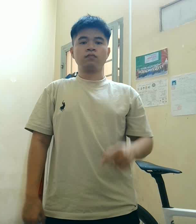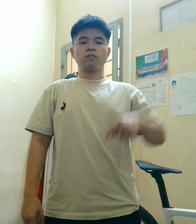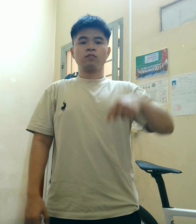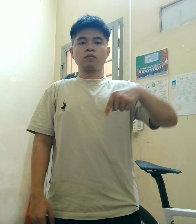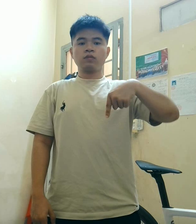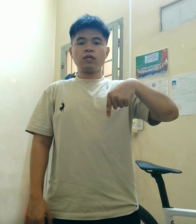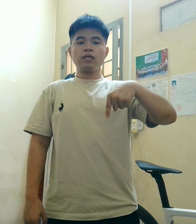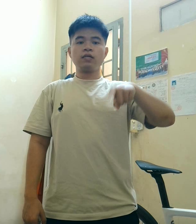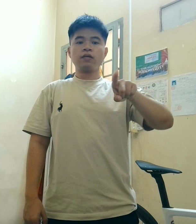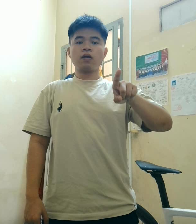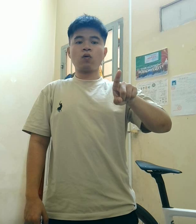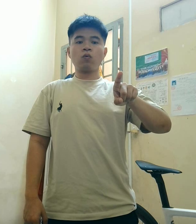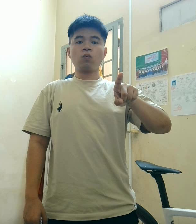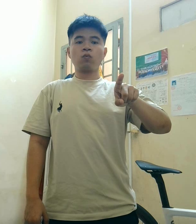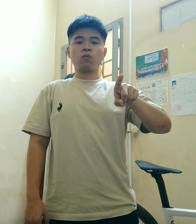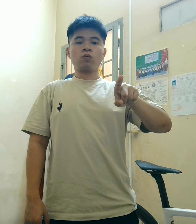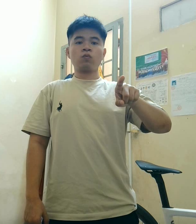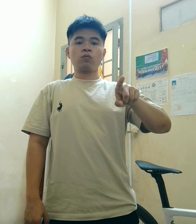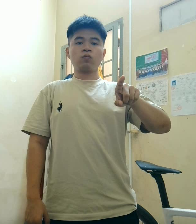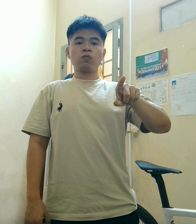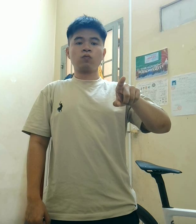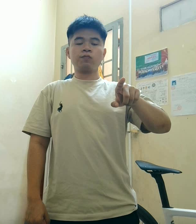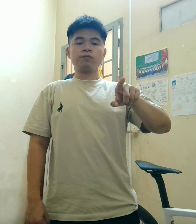di dau